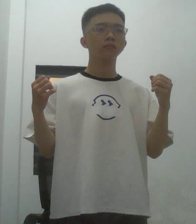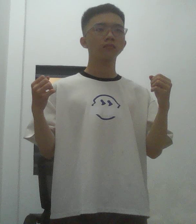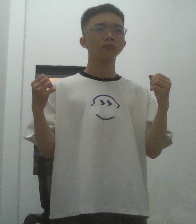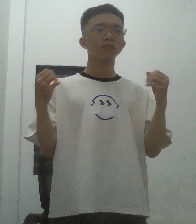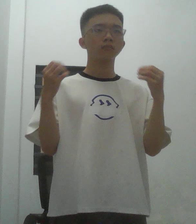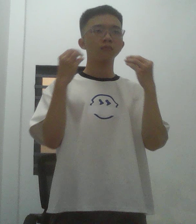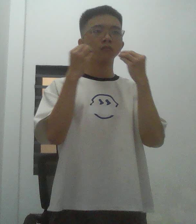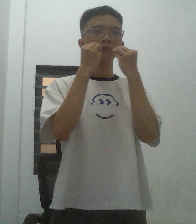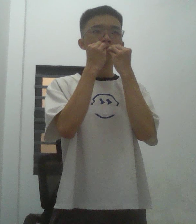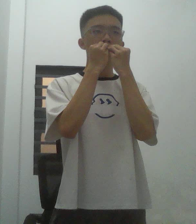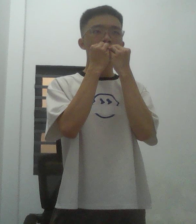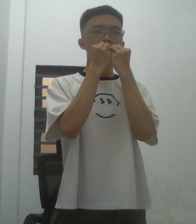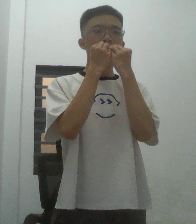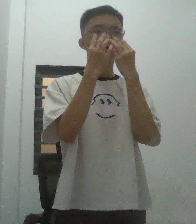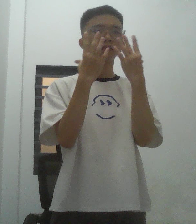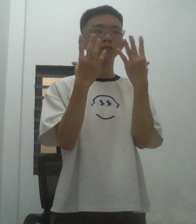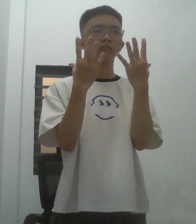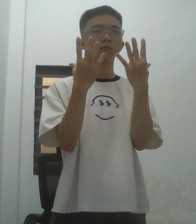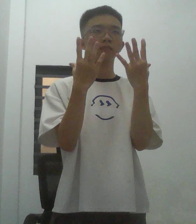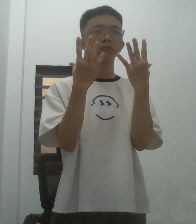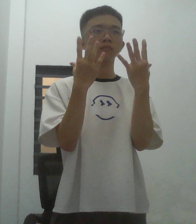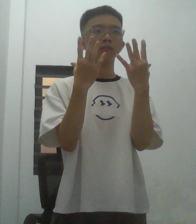cam on